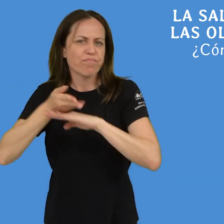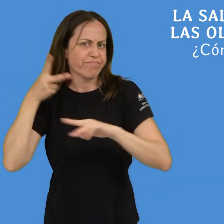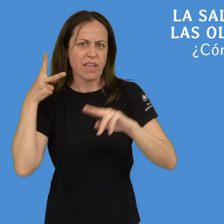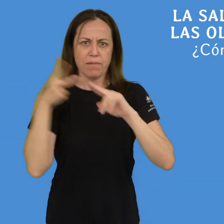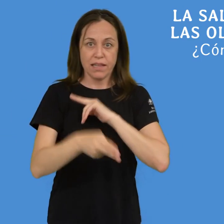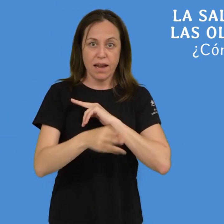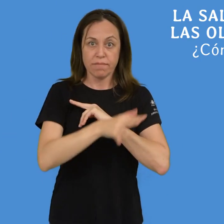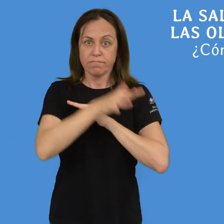evitar